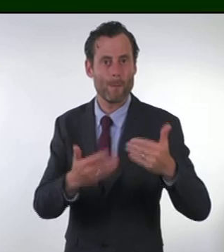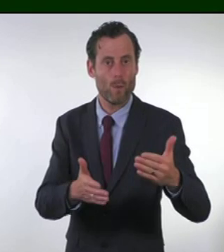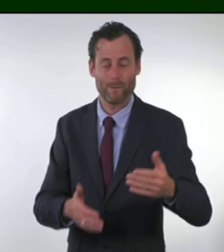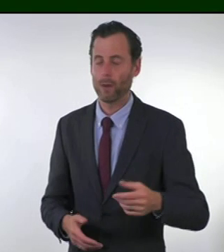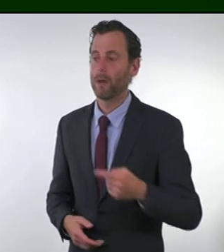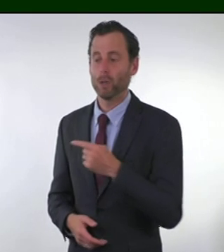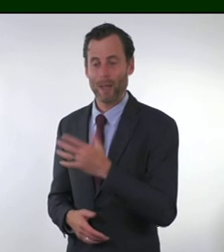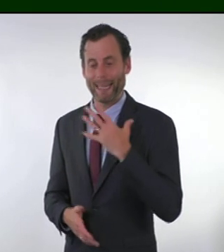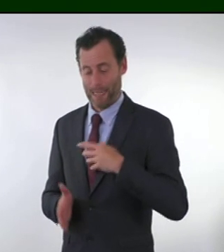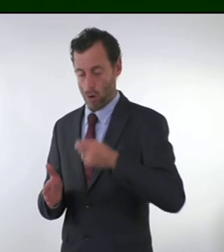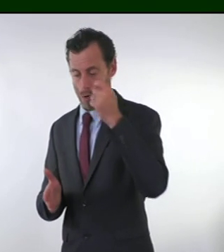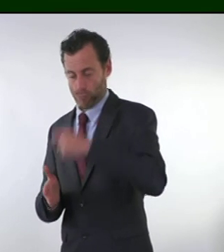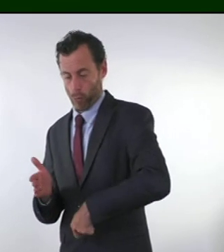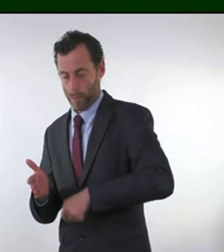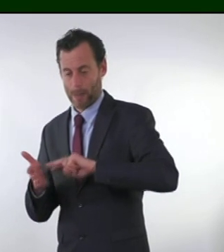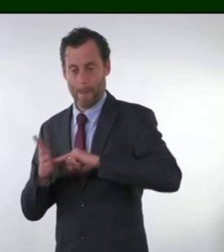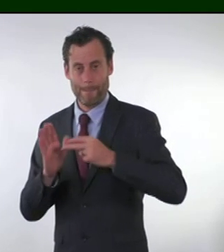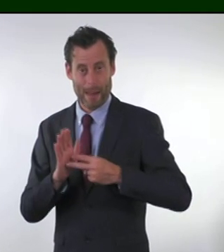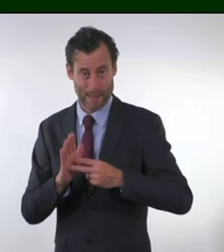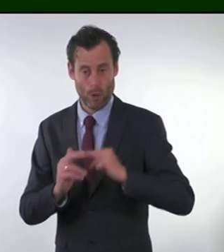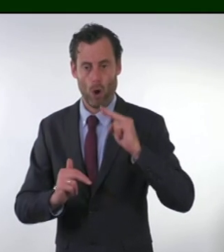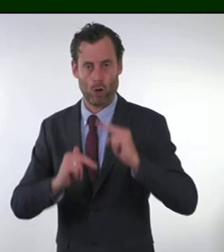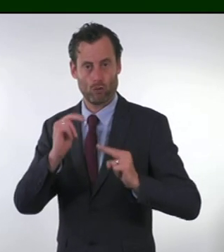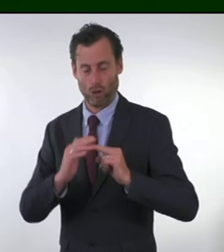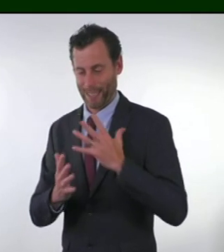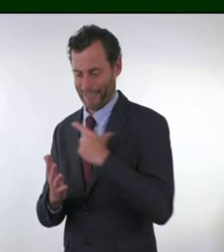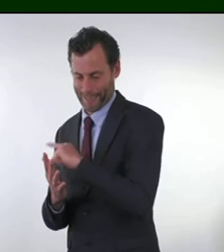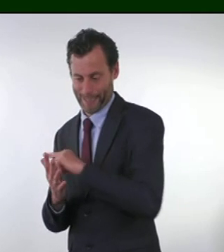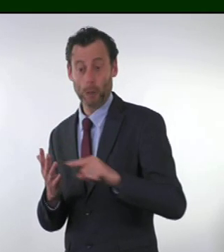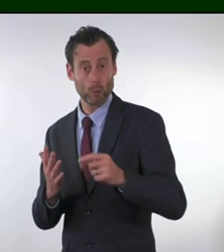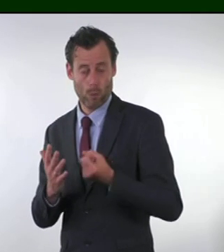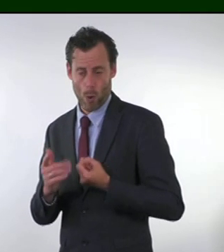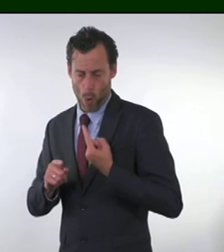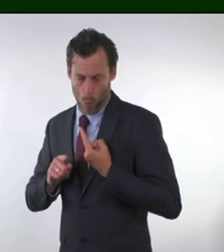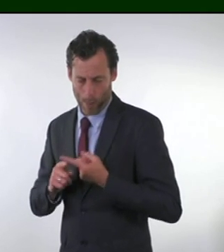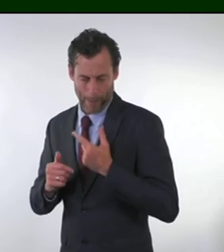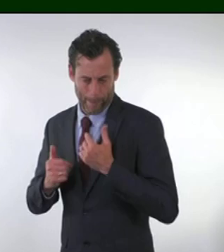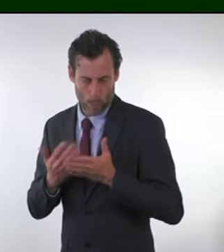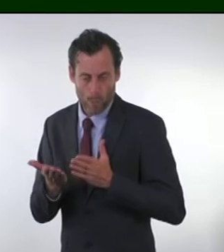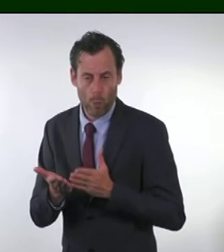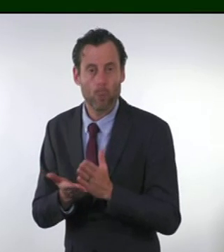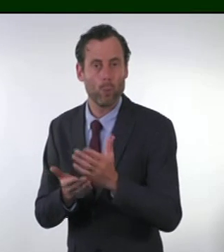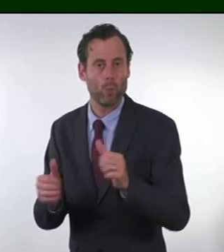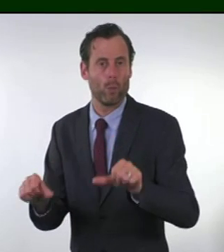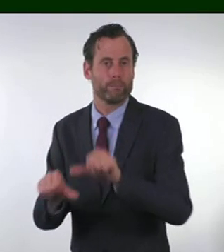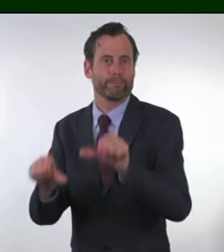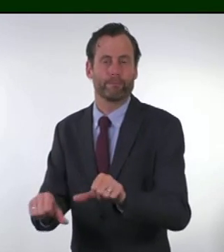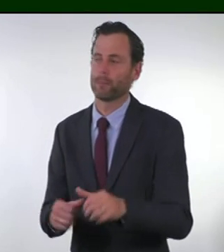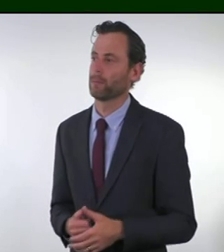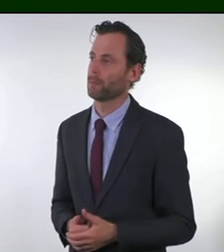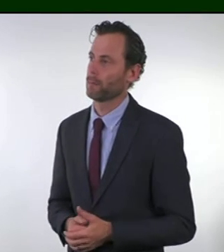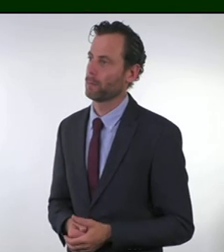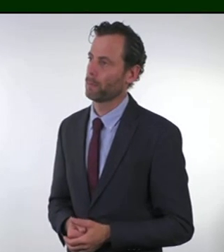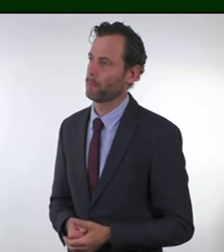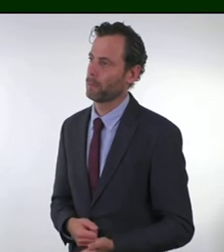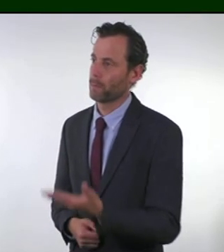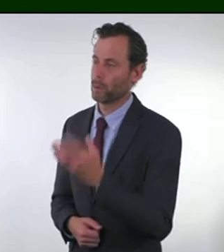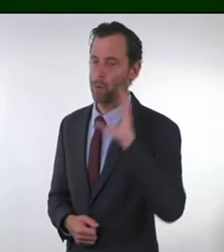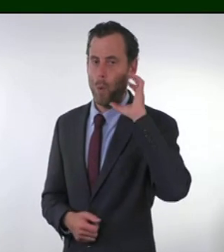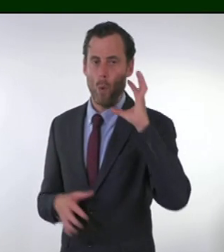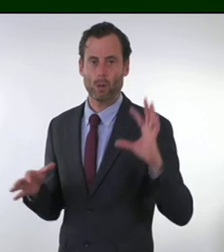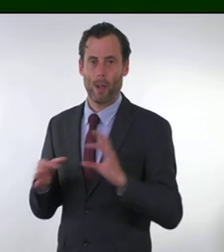to look at our entire process end to end—procurement, planning, construction and regulations approval—to ensure that we can deliver for our communities as quickly as possible.